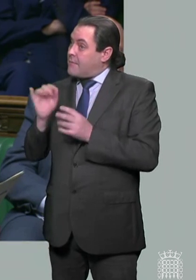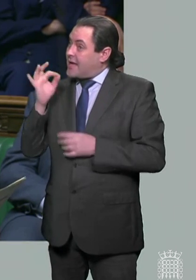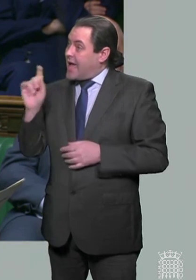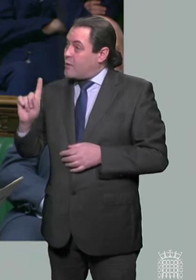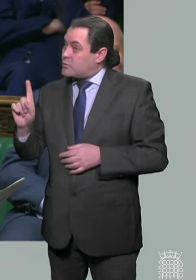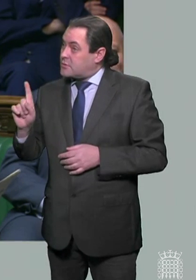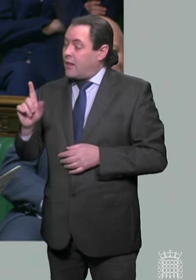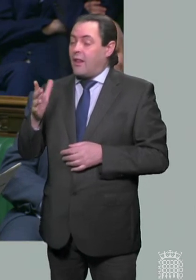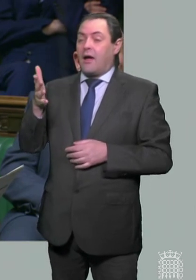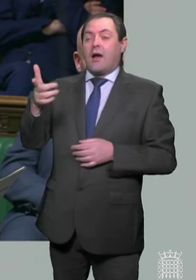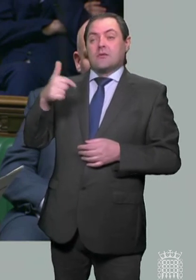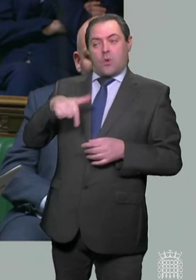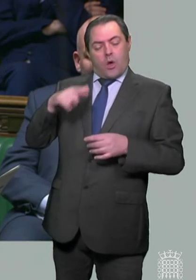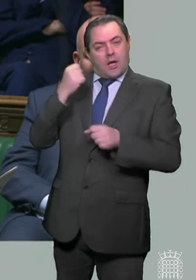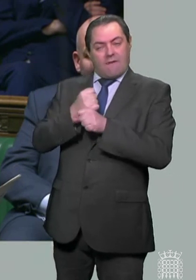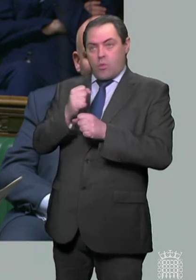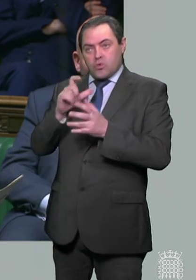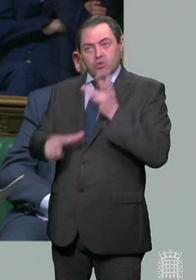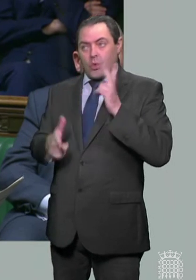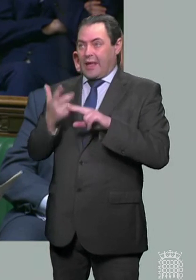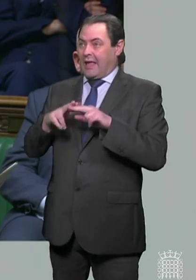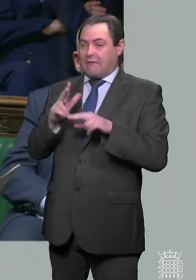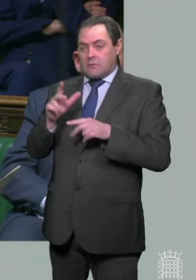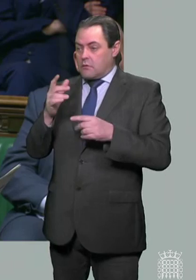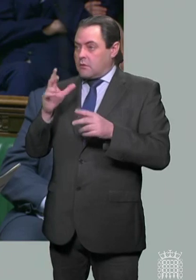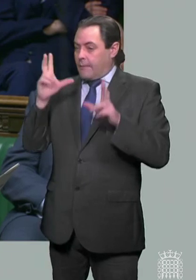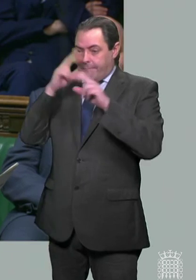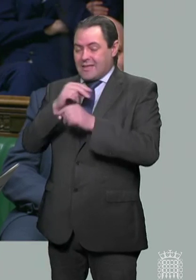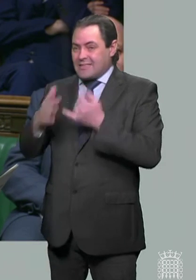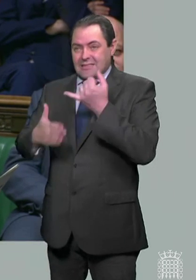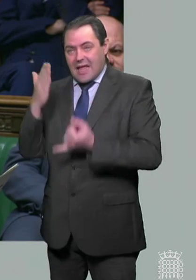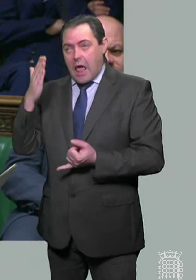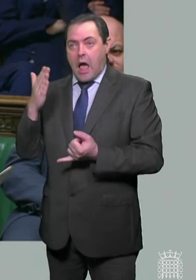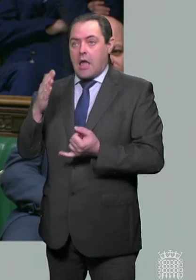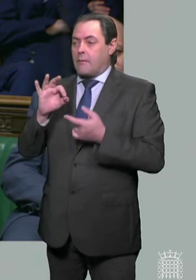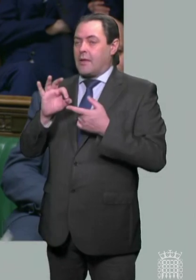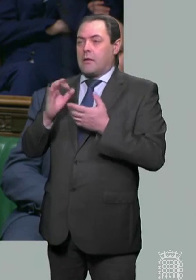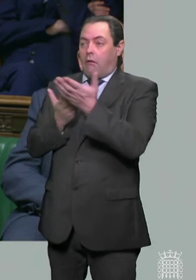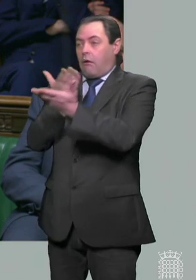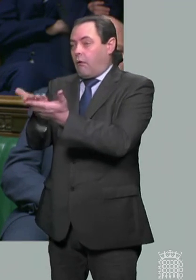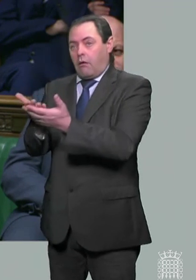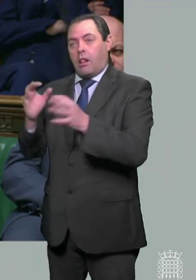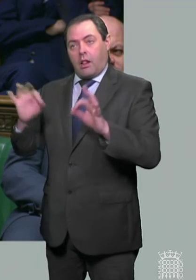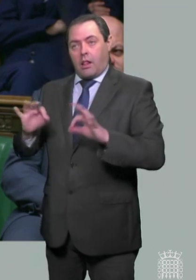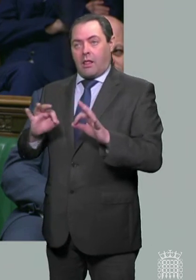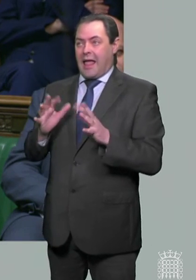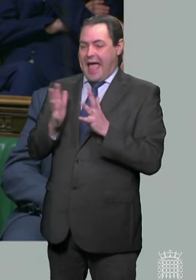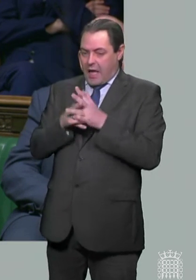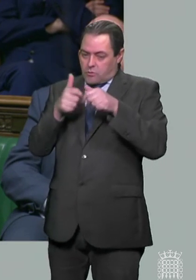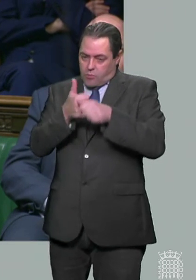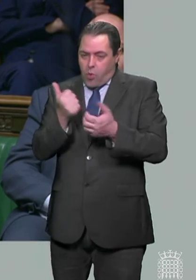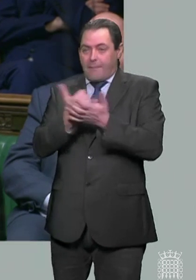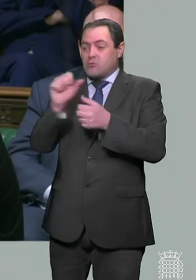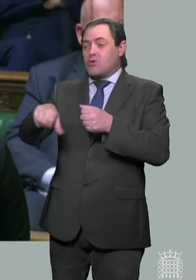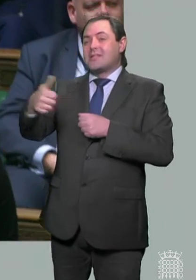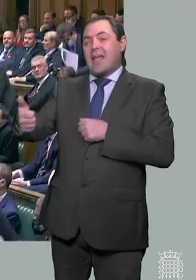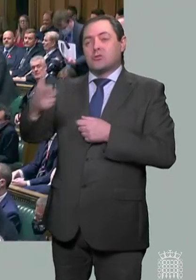What can this Government do to help support areas such as mine, which have struggled with their bids, in order to make sure they are successful the next time around?